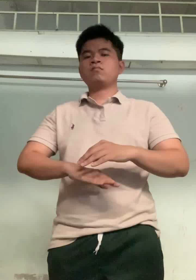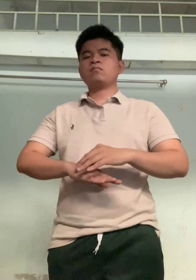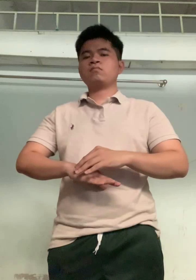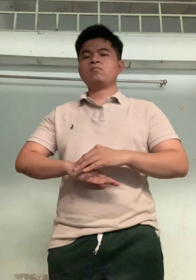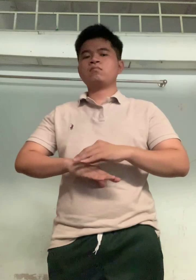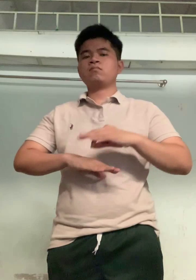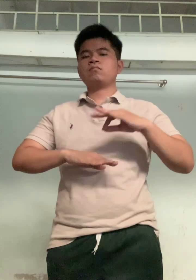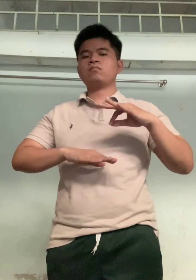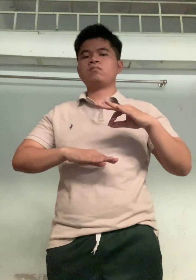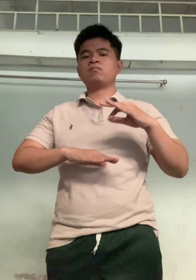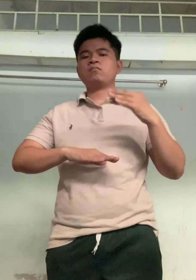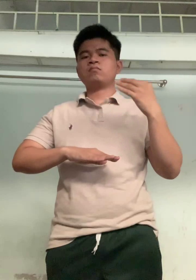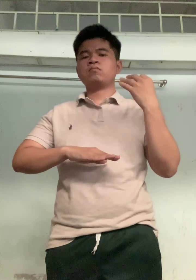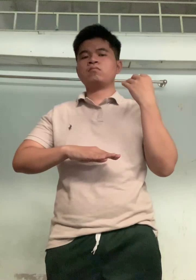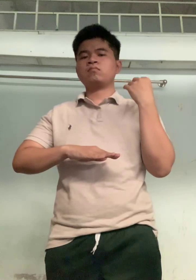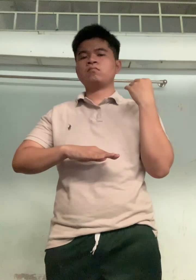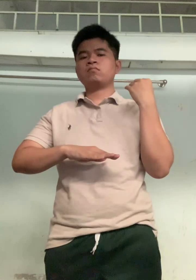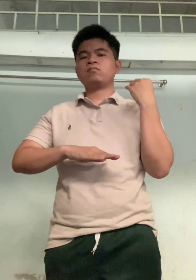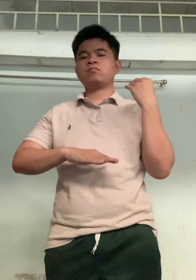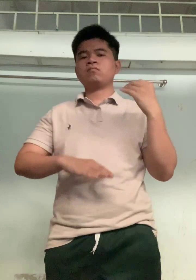tuan truoc